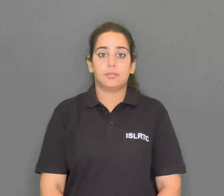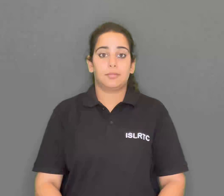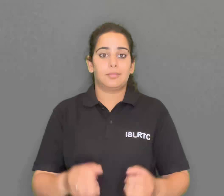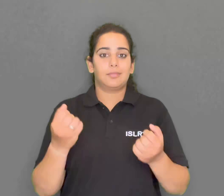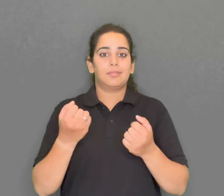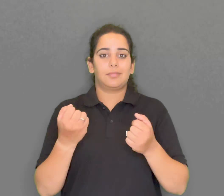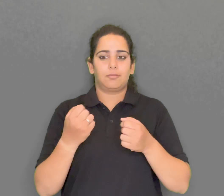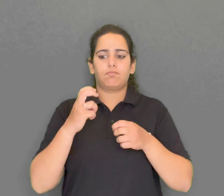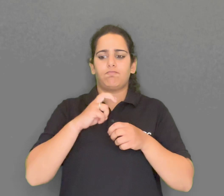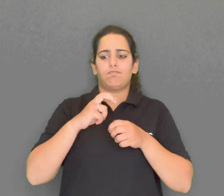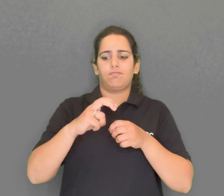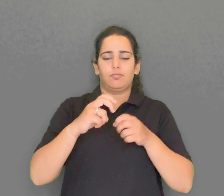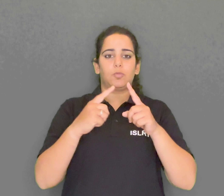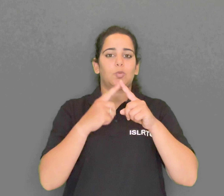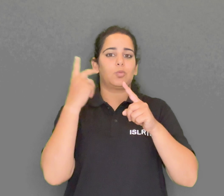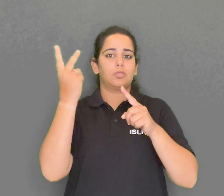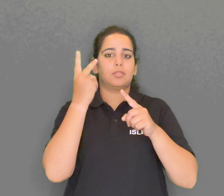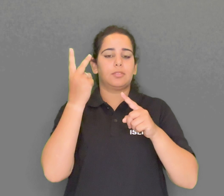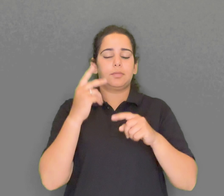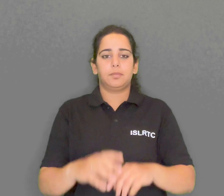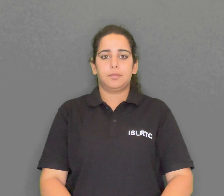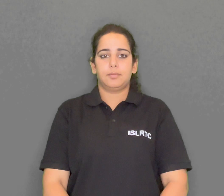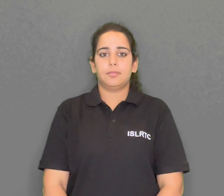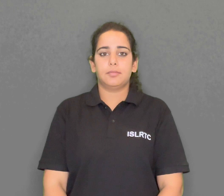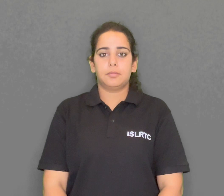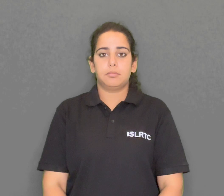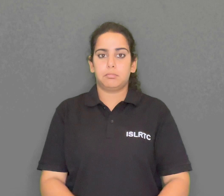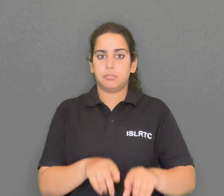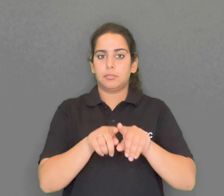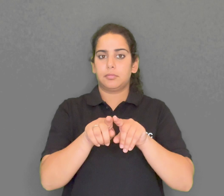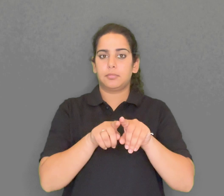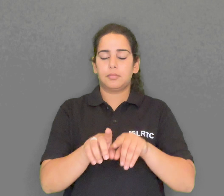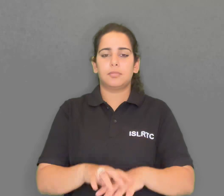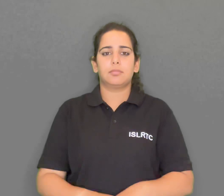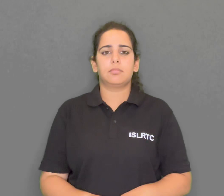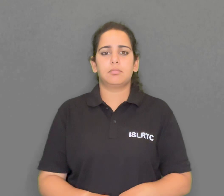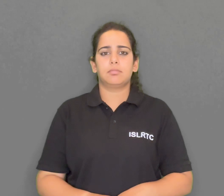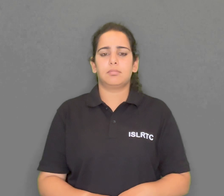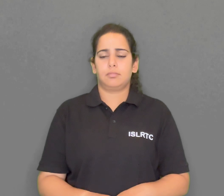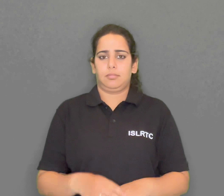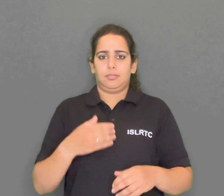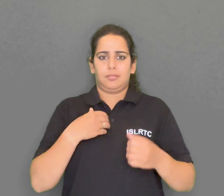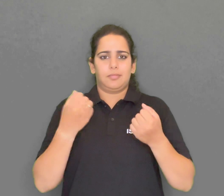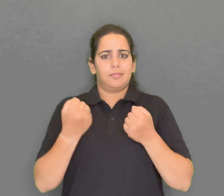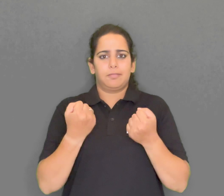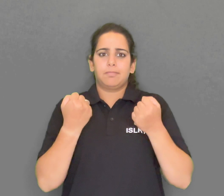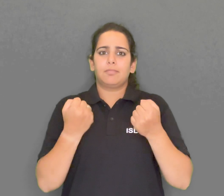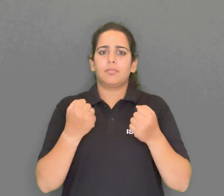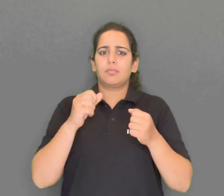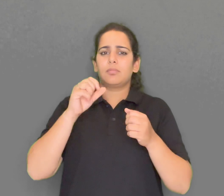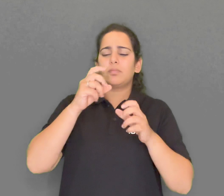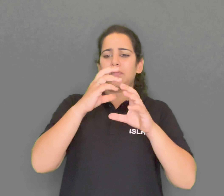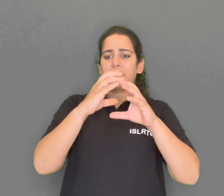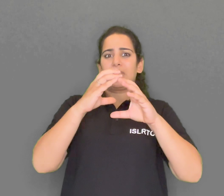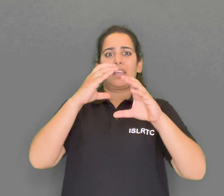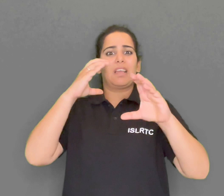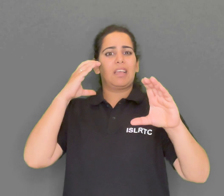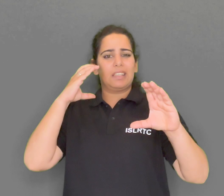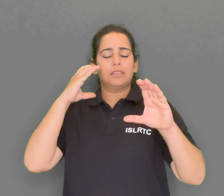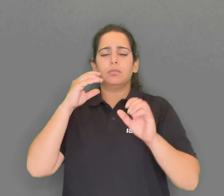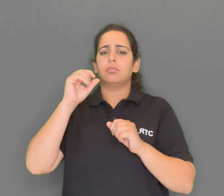Transit The act of being moved from one place to another